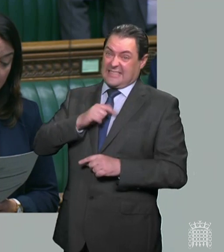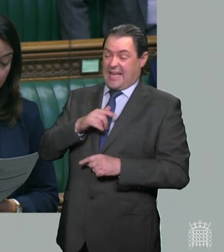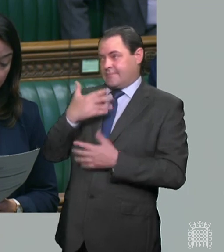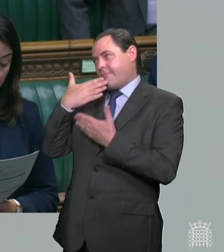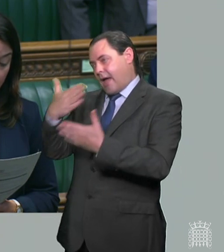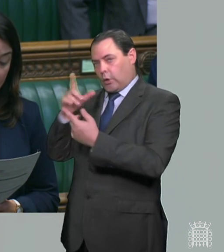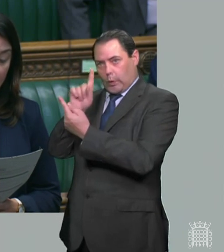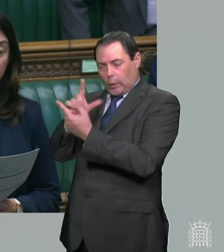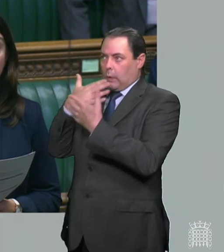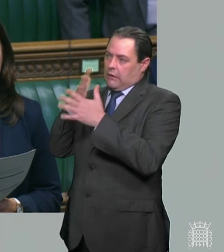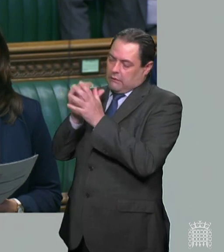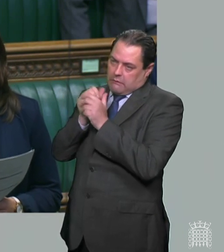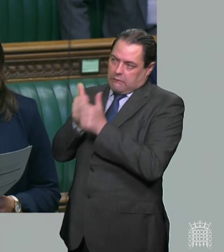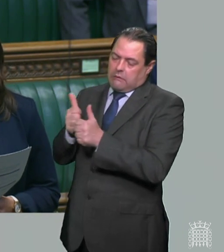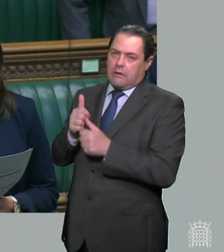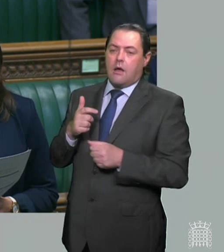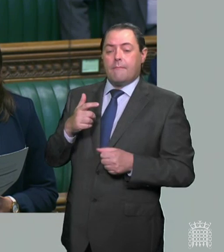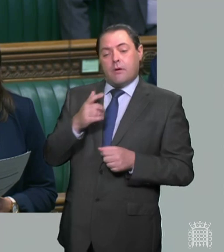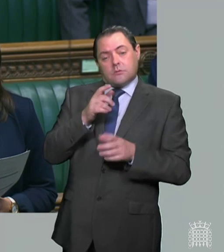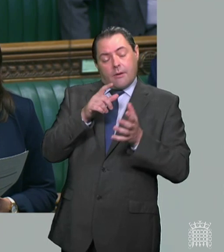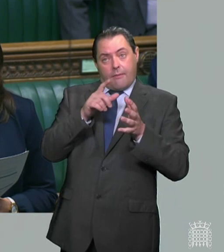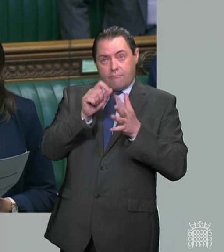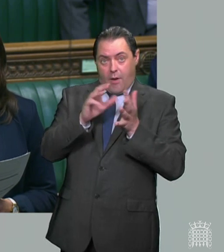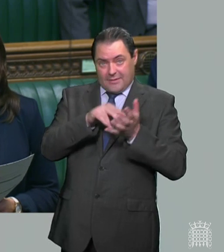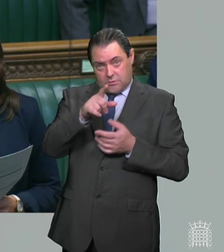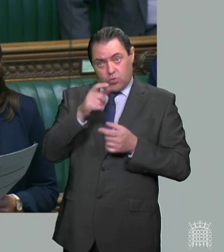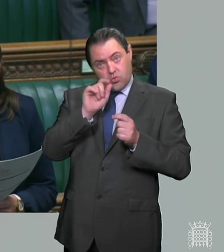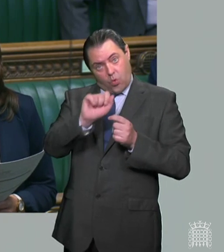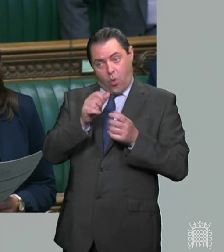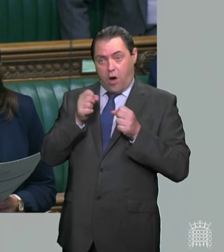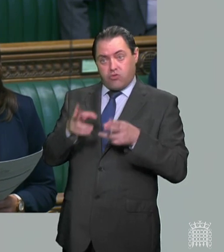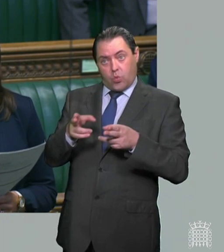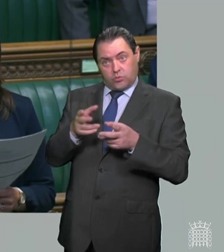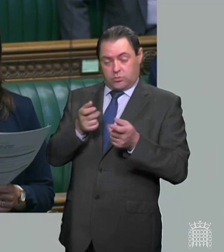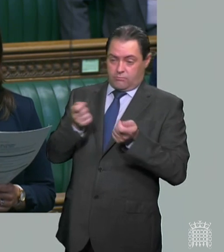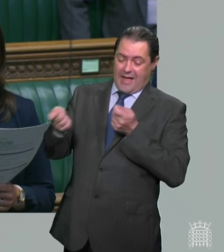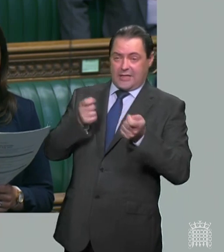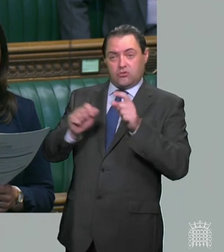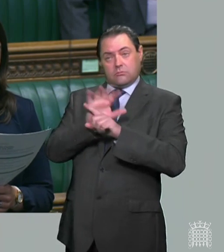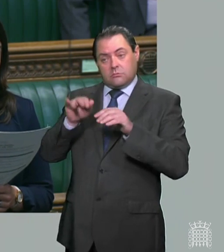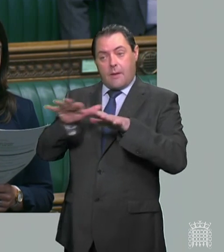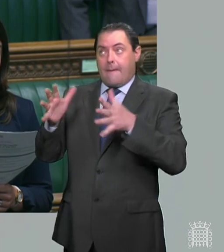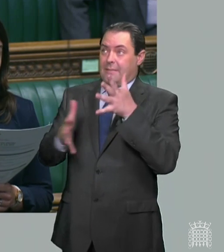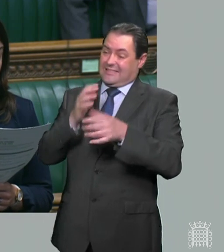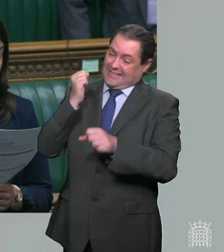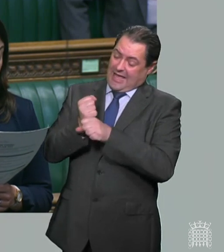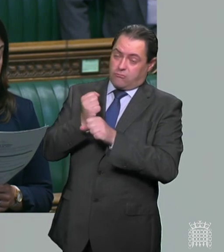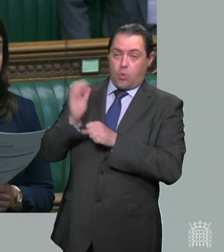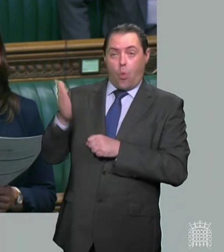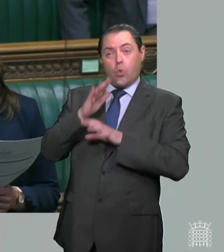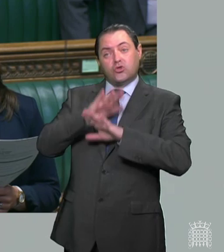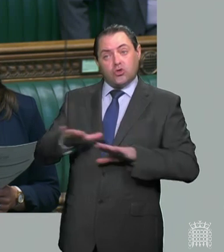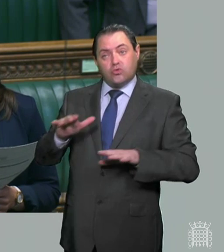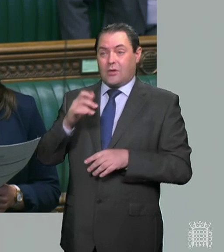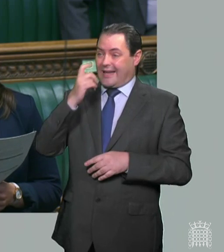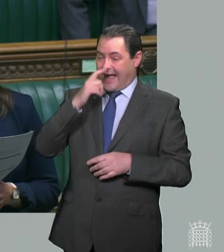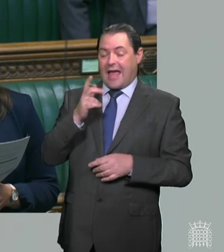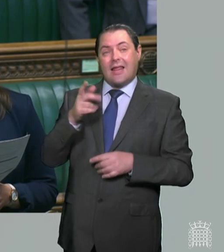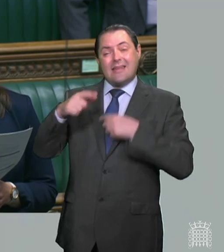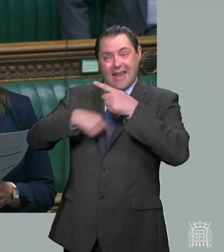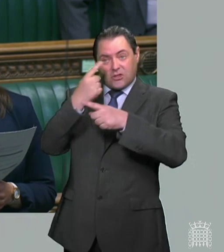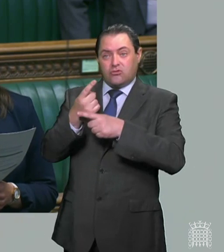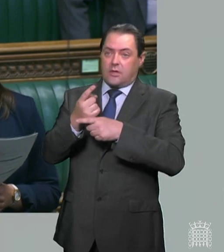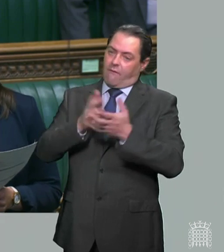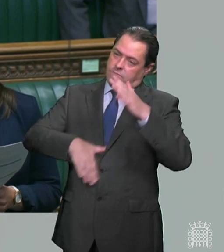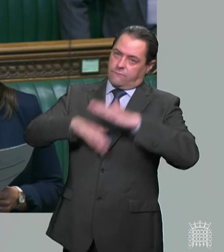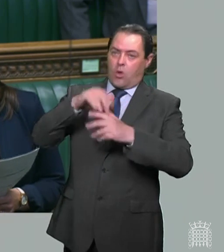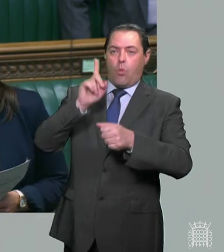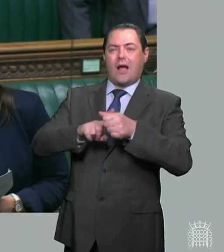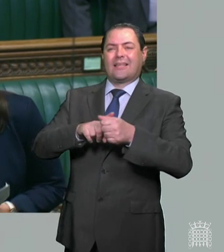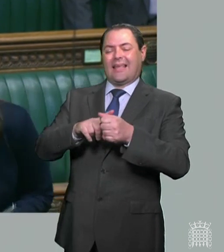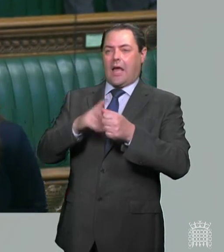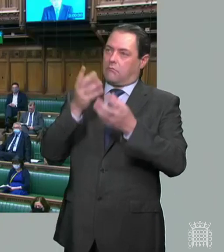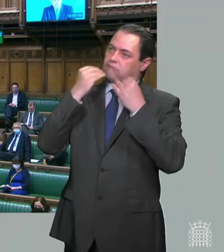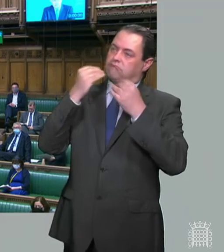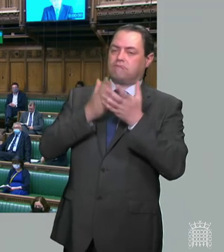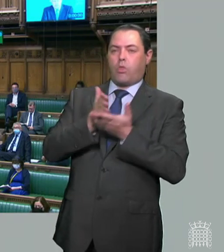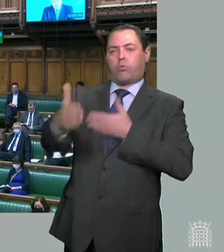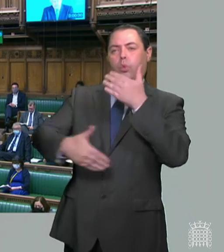Can the Prime Minister confirm that the Government’s approach to managing the pandemic will guarantee that all children will have an uninterrupted academic year when they return to school after the summer break?